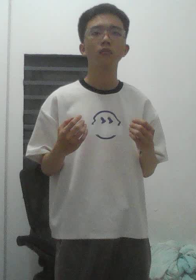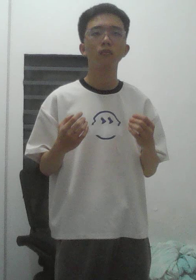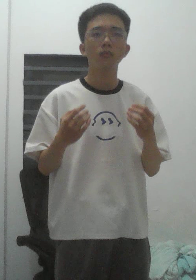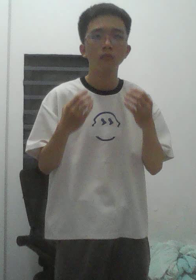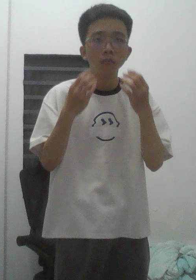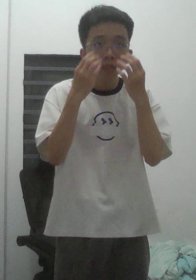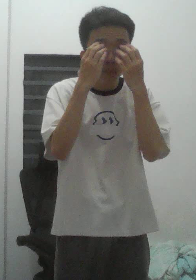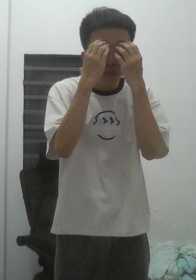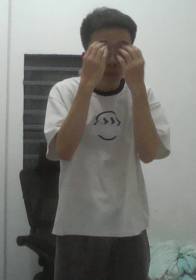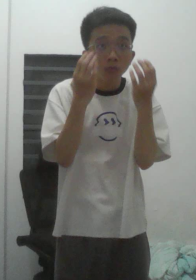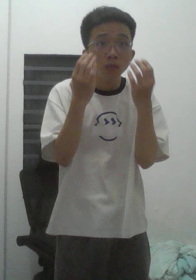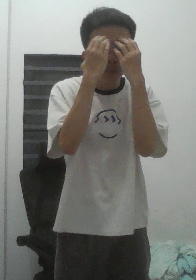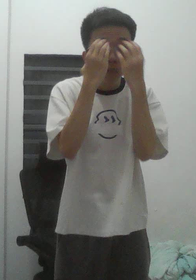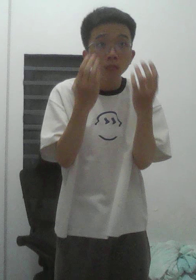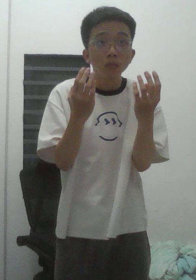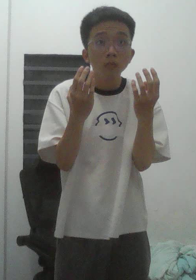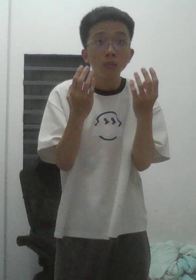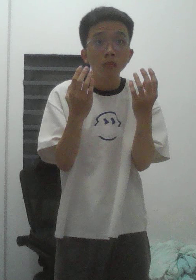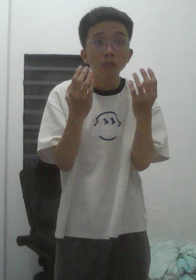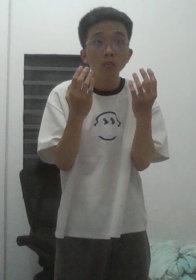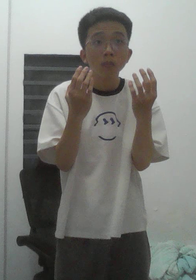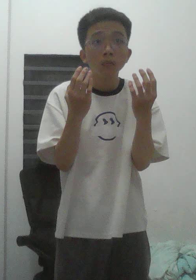ngac nhien